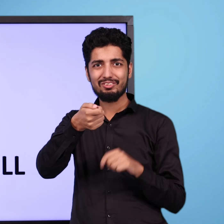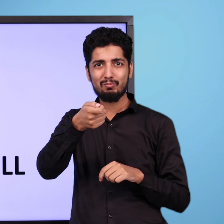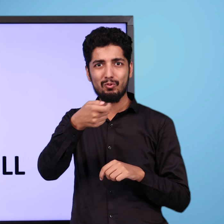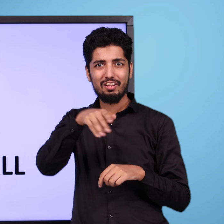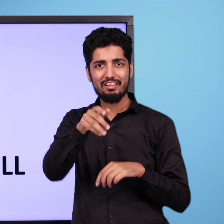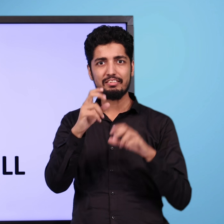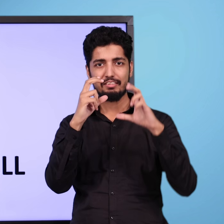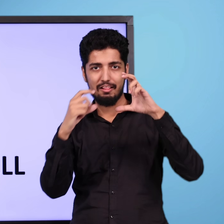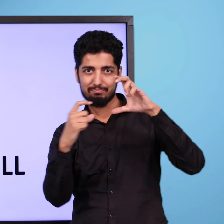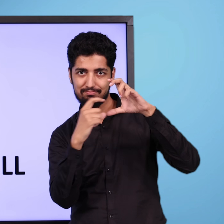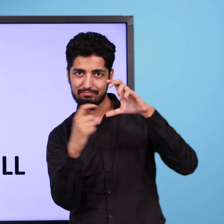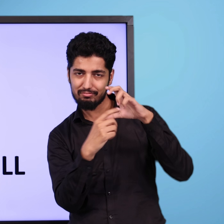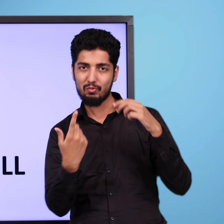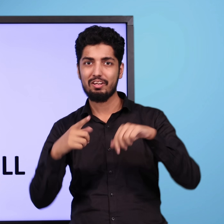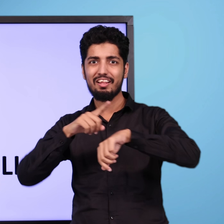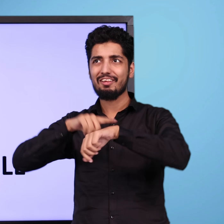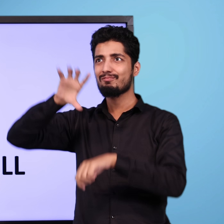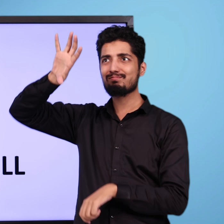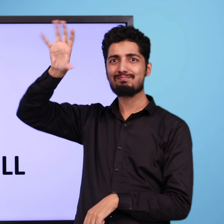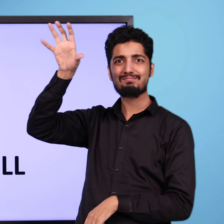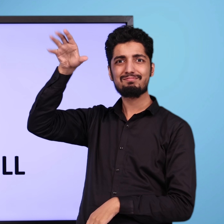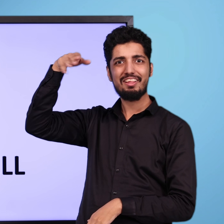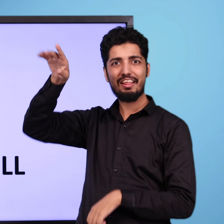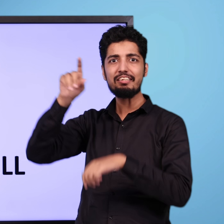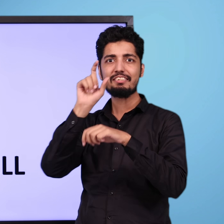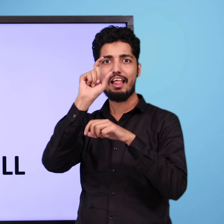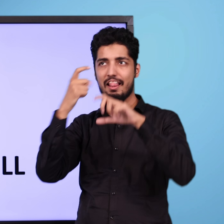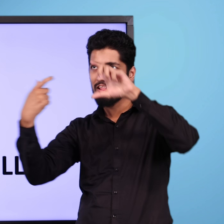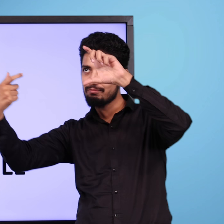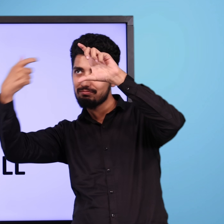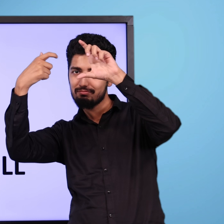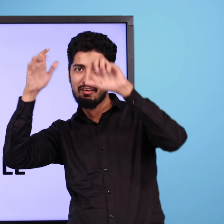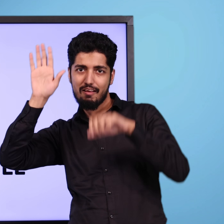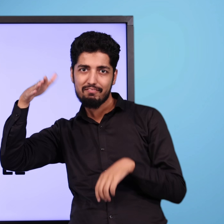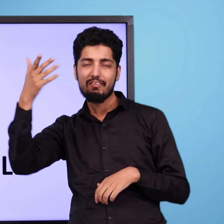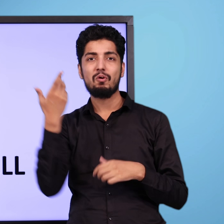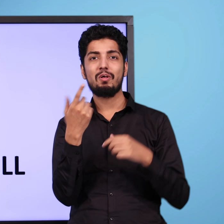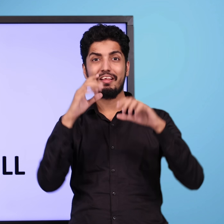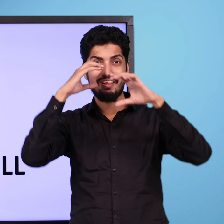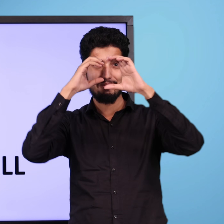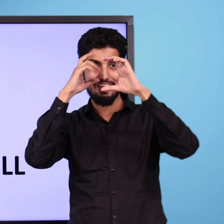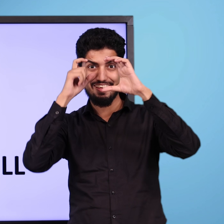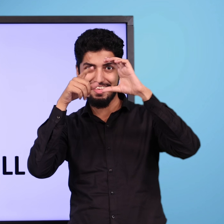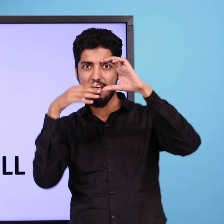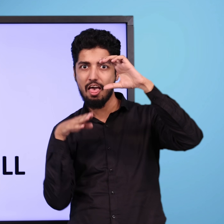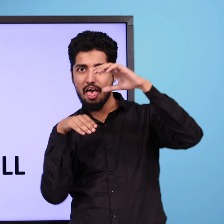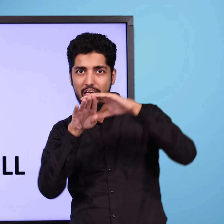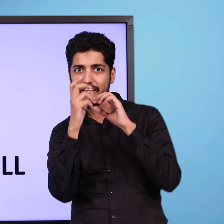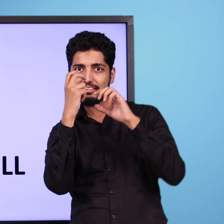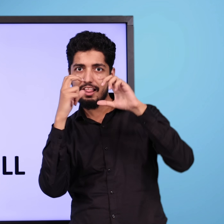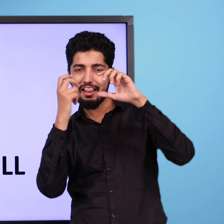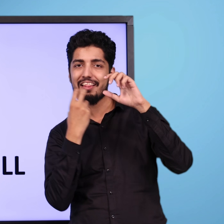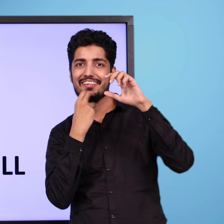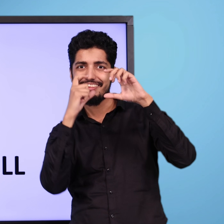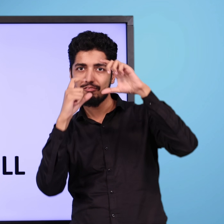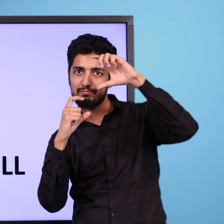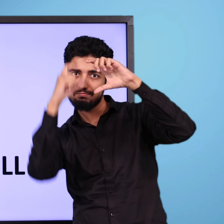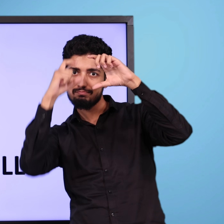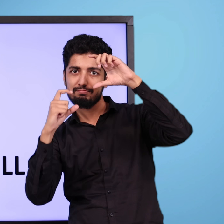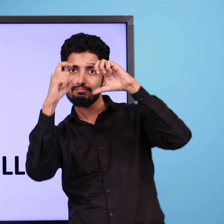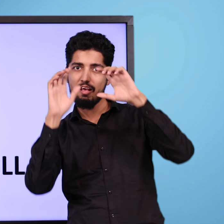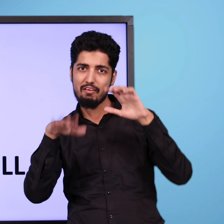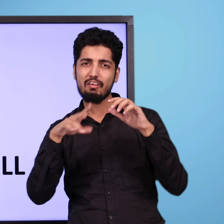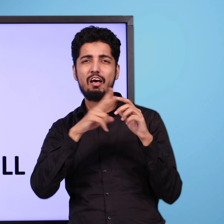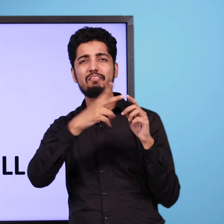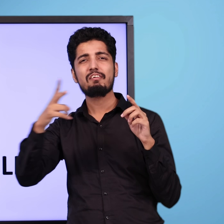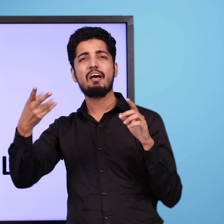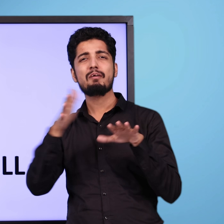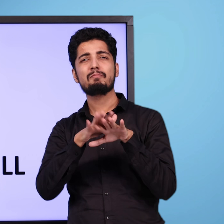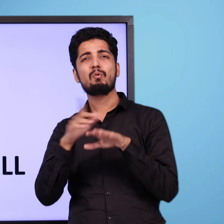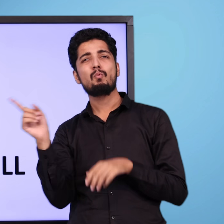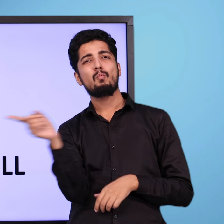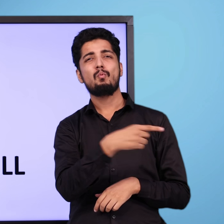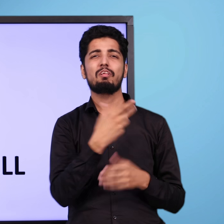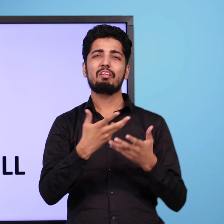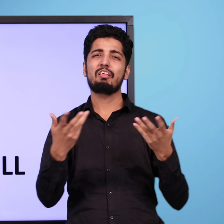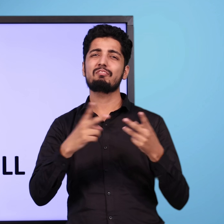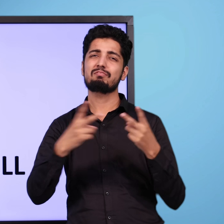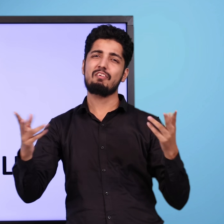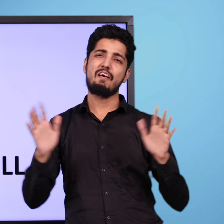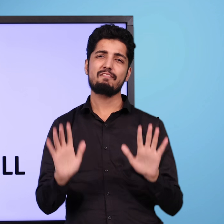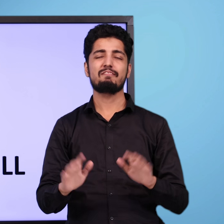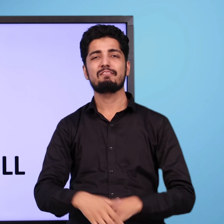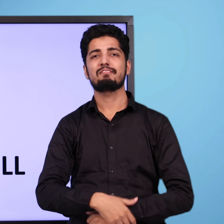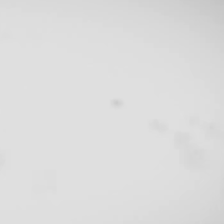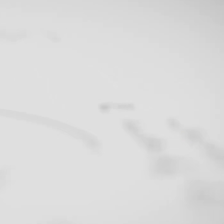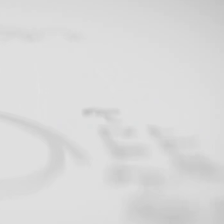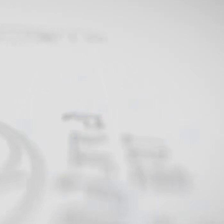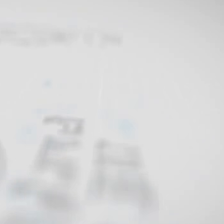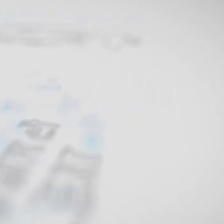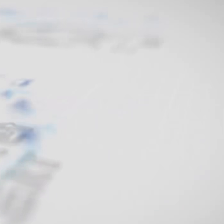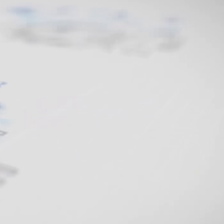watches, cameras, TV remotes, and many other devices.